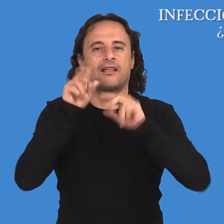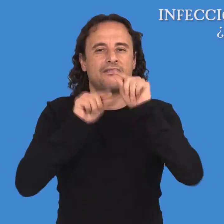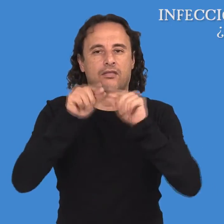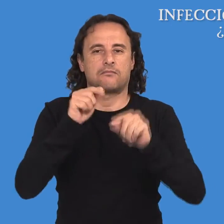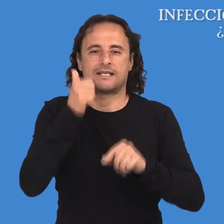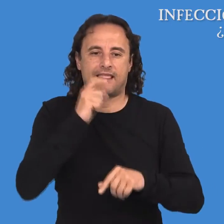virus